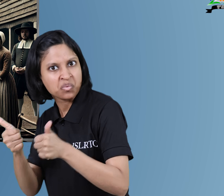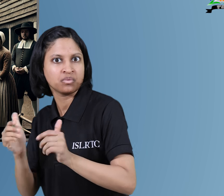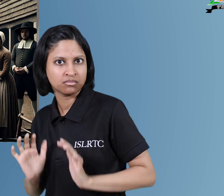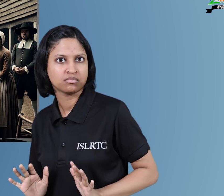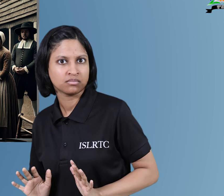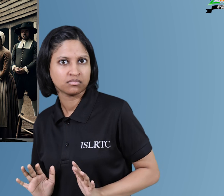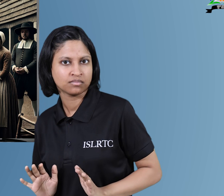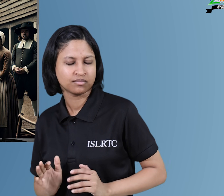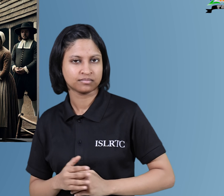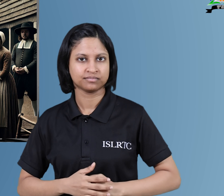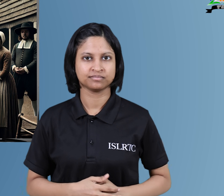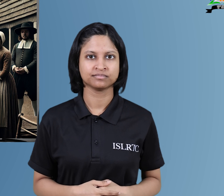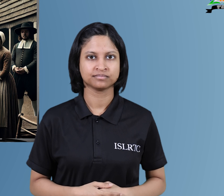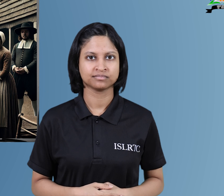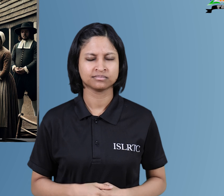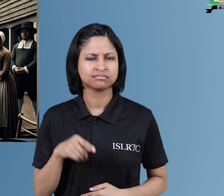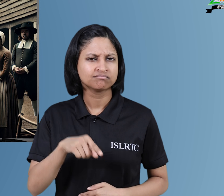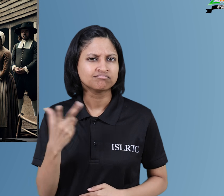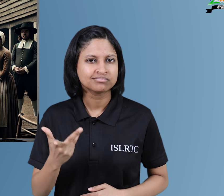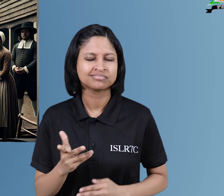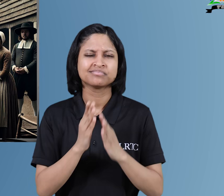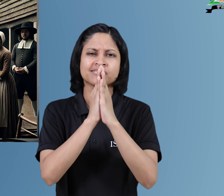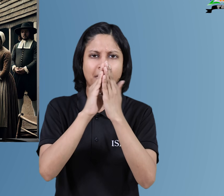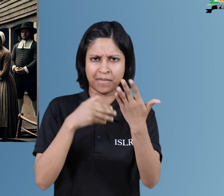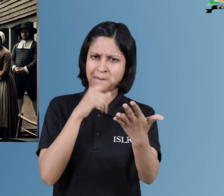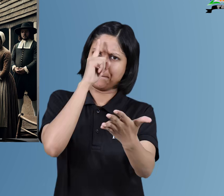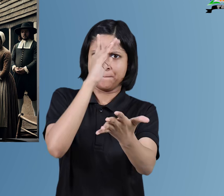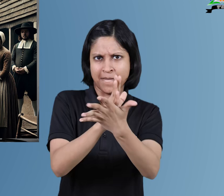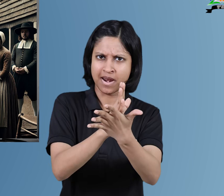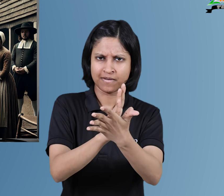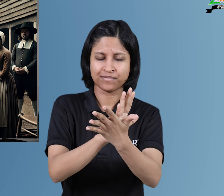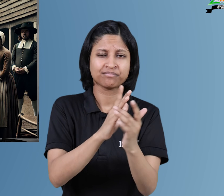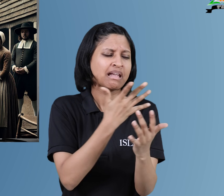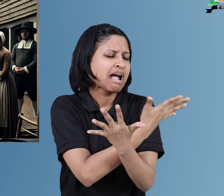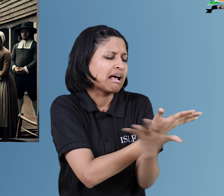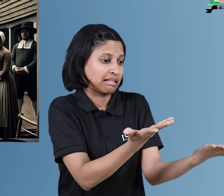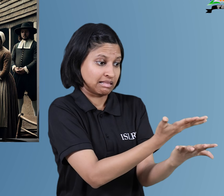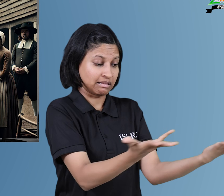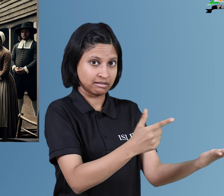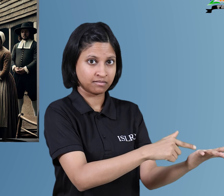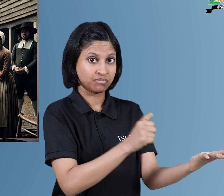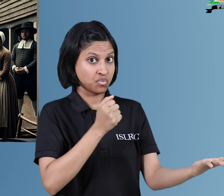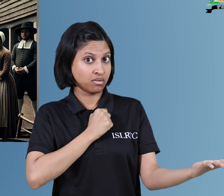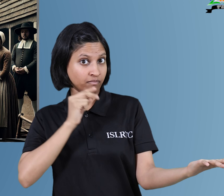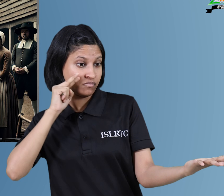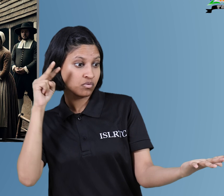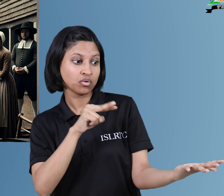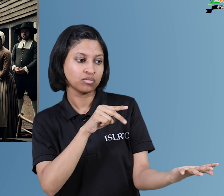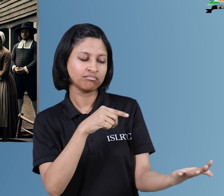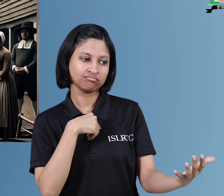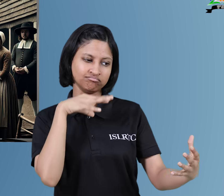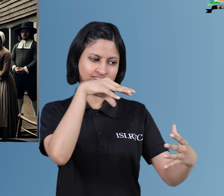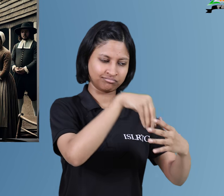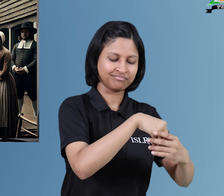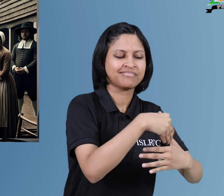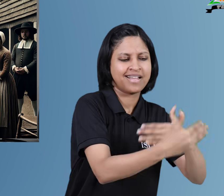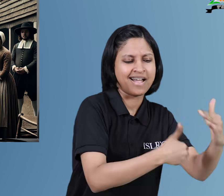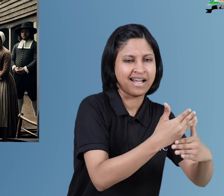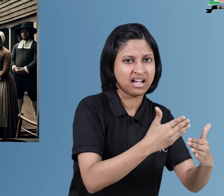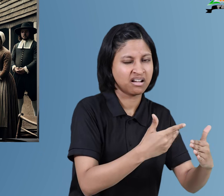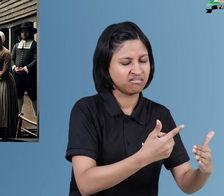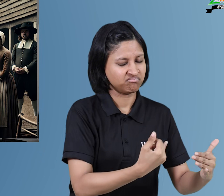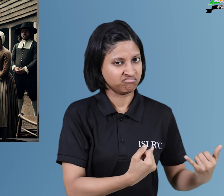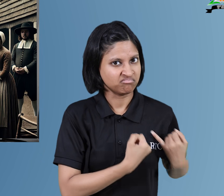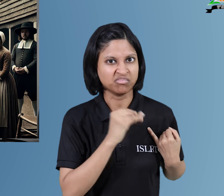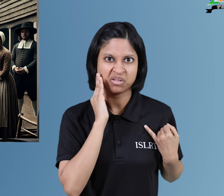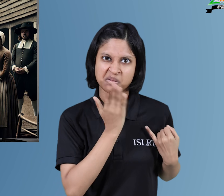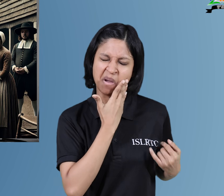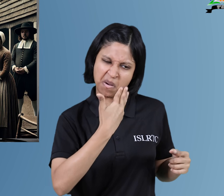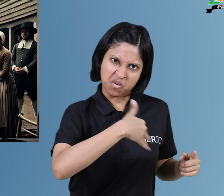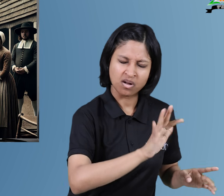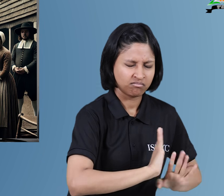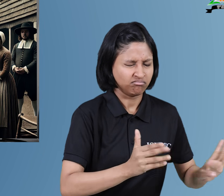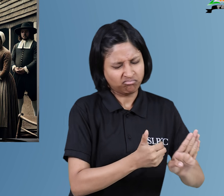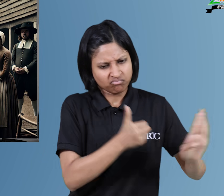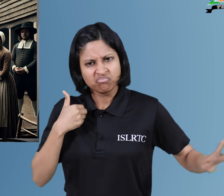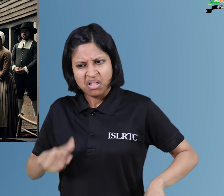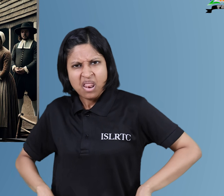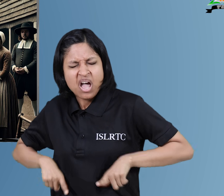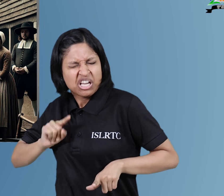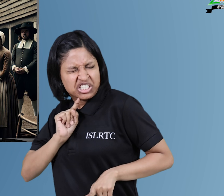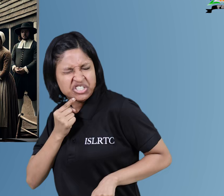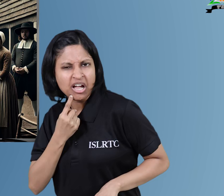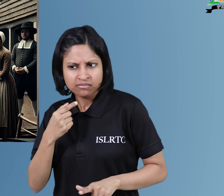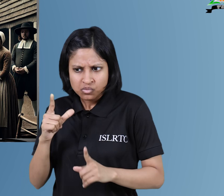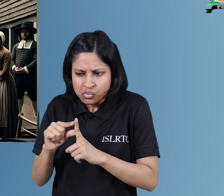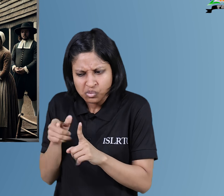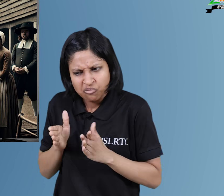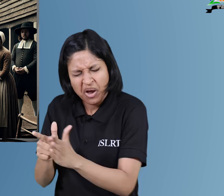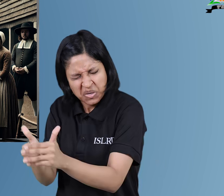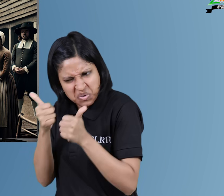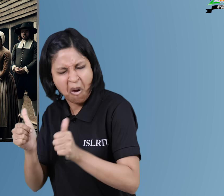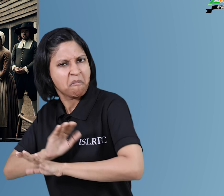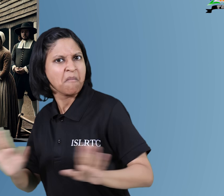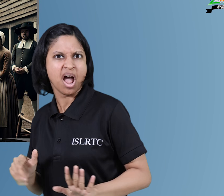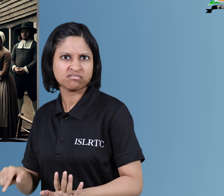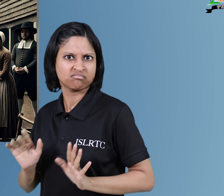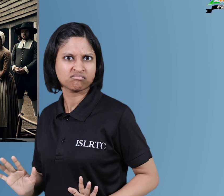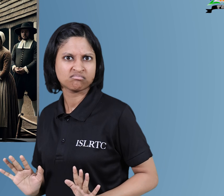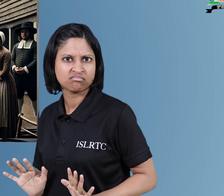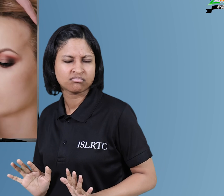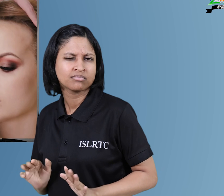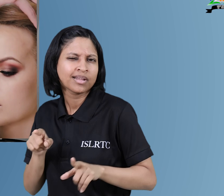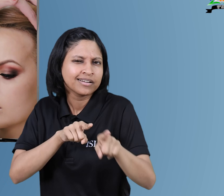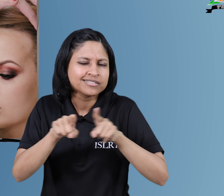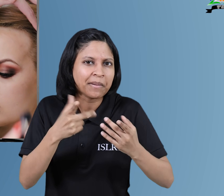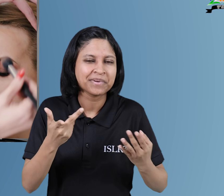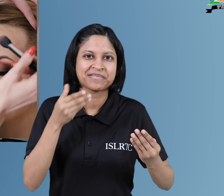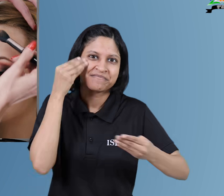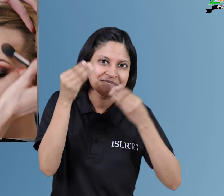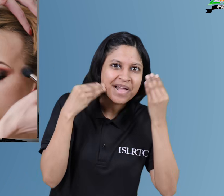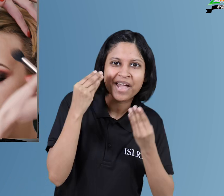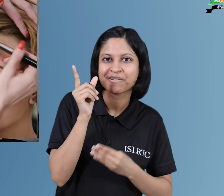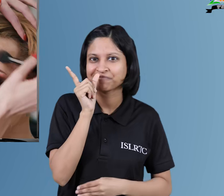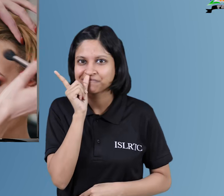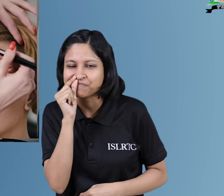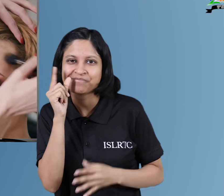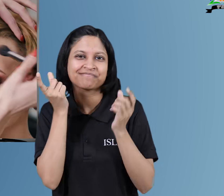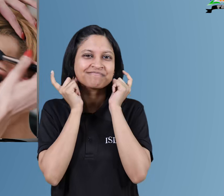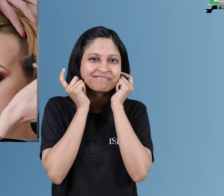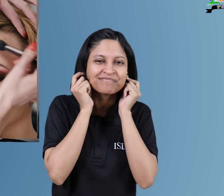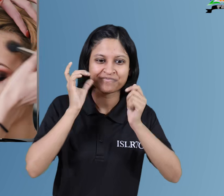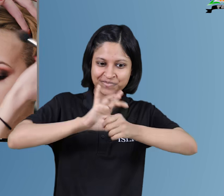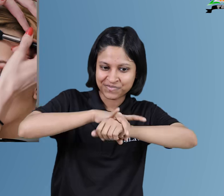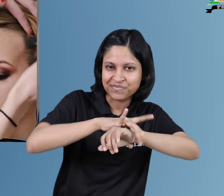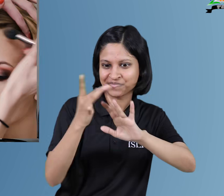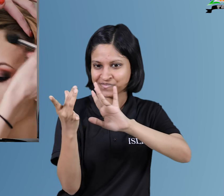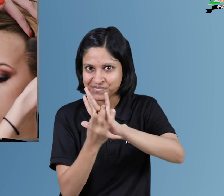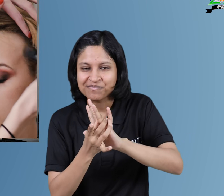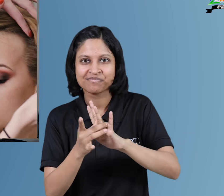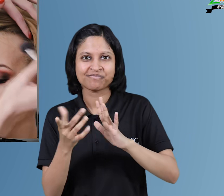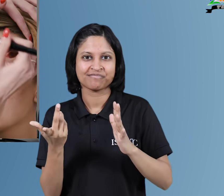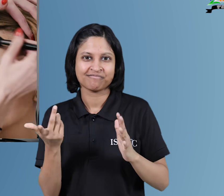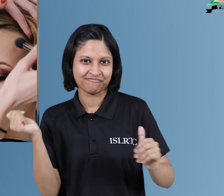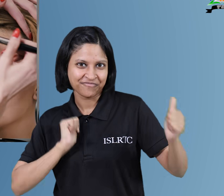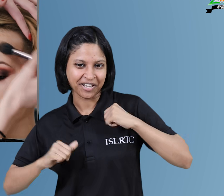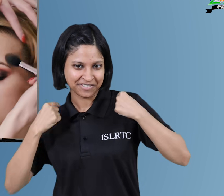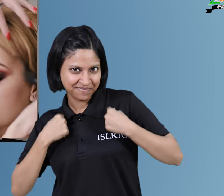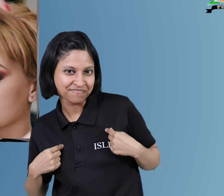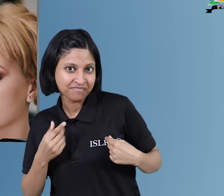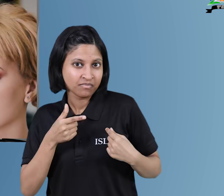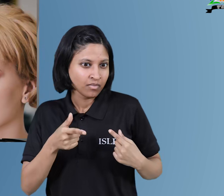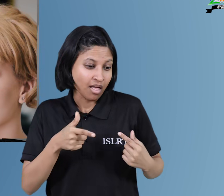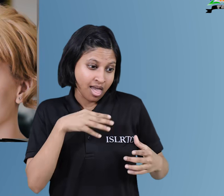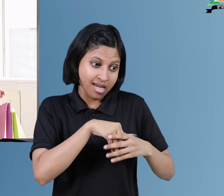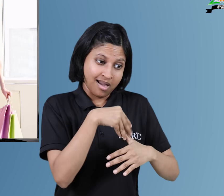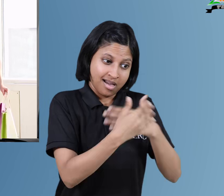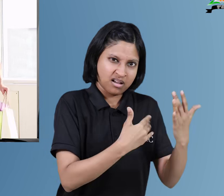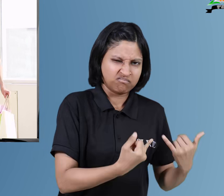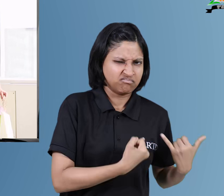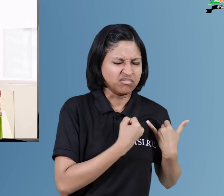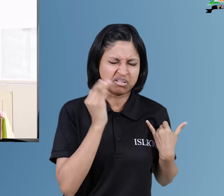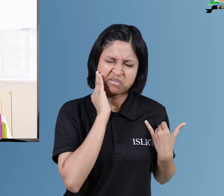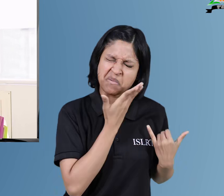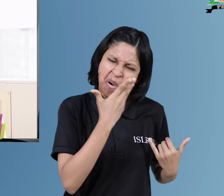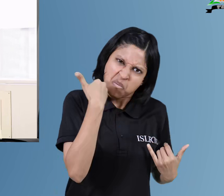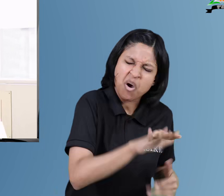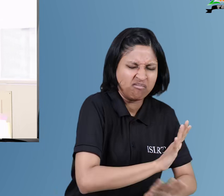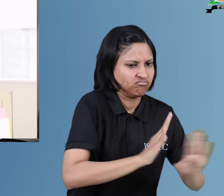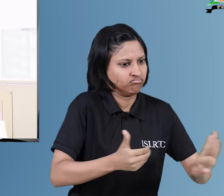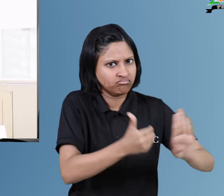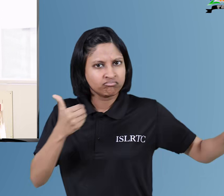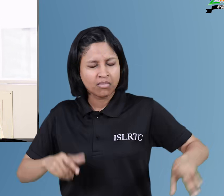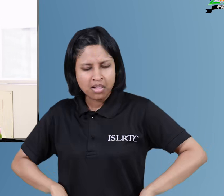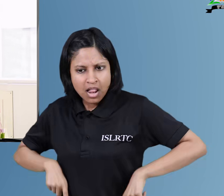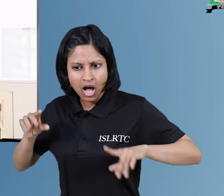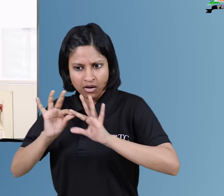Puritanical Puritanical means being very strict in avoiding anything considered sinful or wrong and striving to live a life focused on doing what is right. For example, practices such as wearing makeup, accessories or revealing clothing may be seen as potential paths to sin by some,